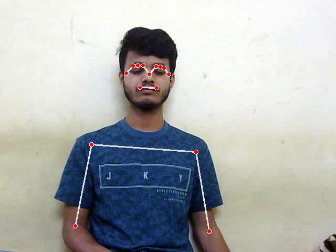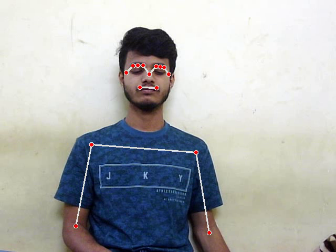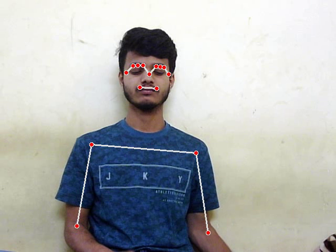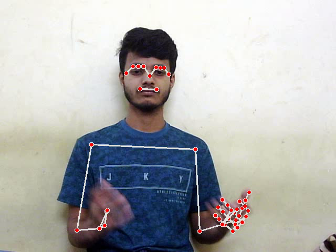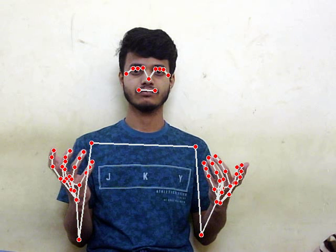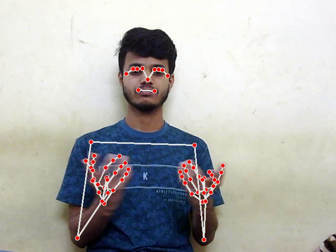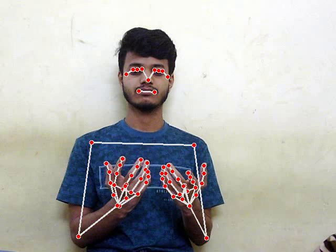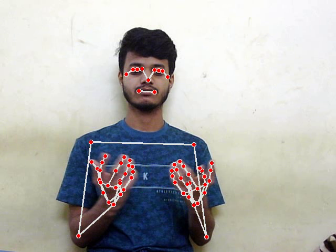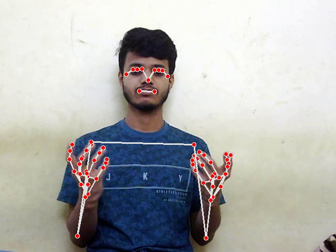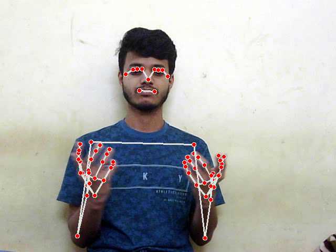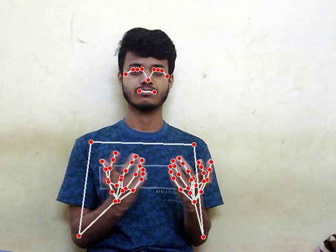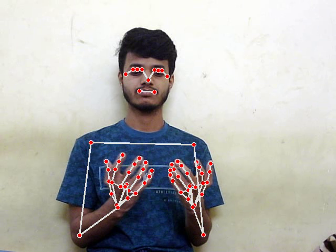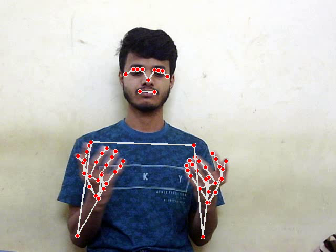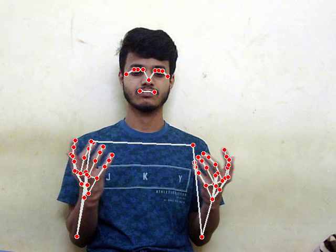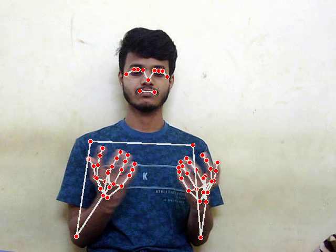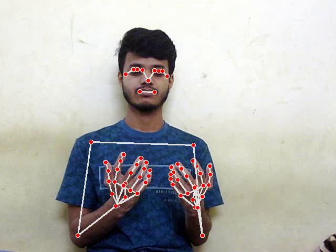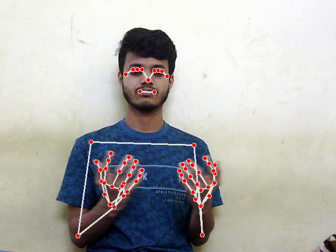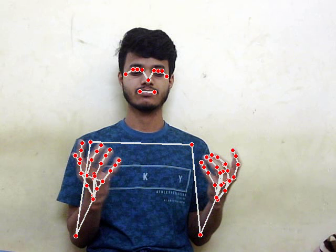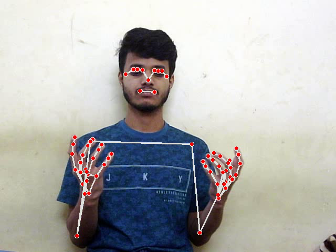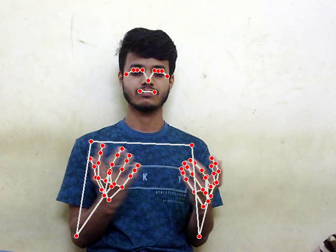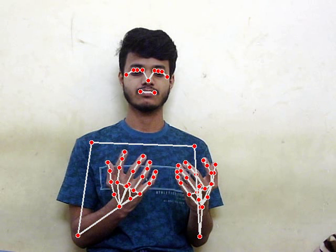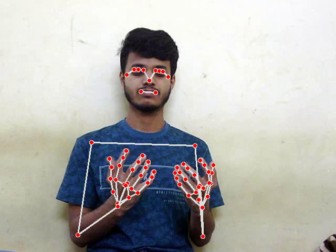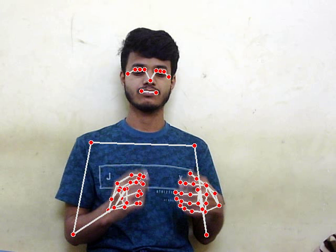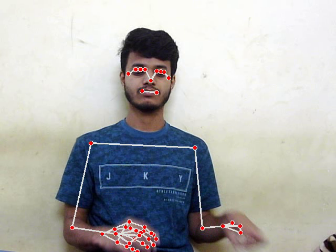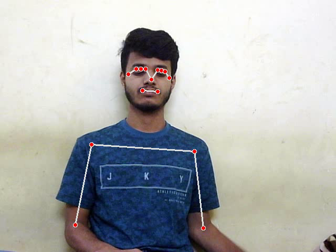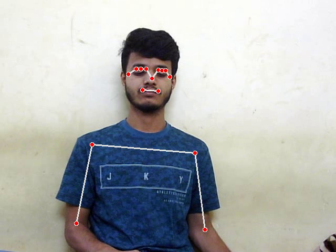what